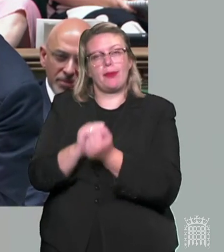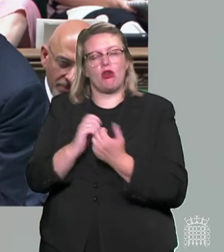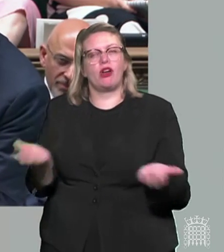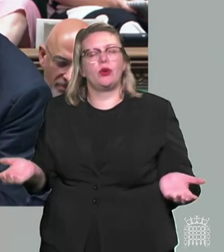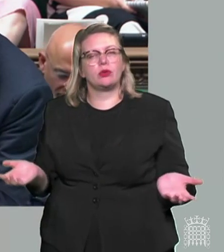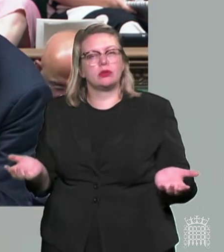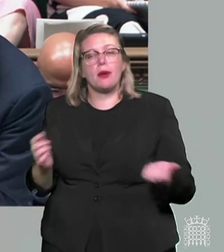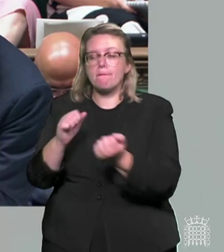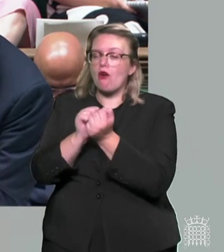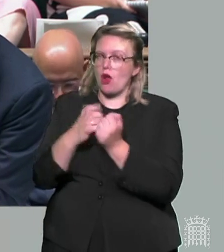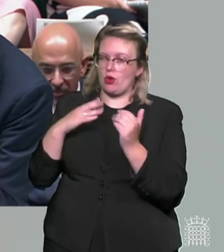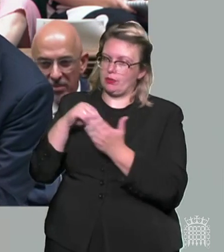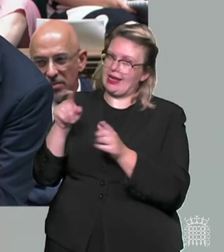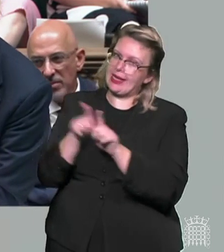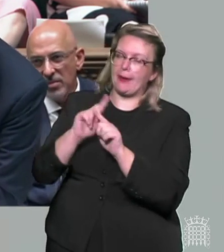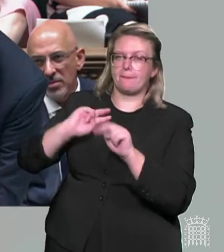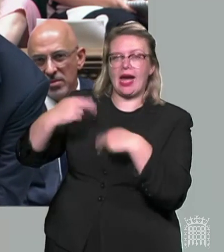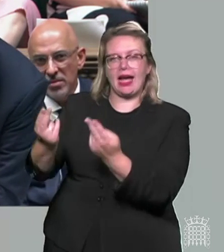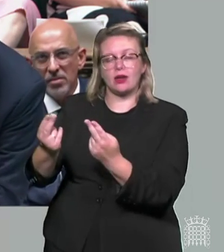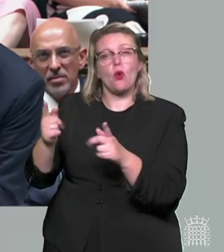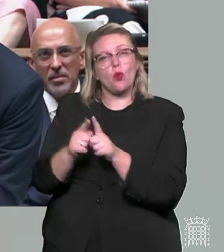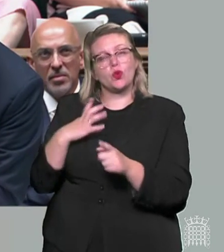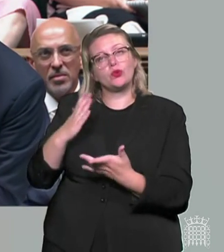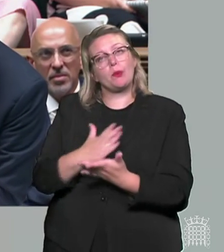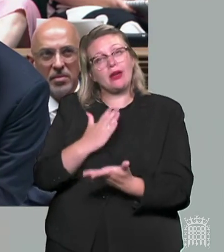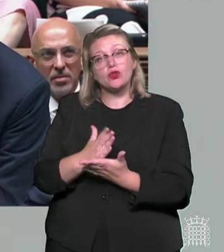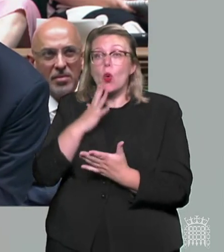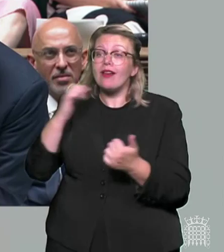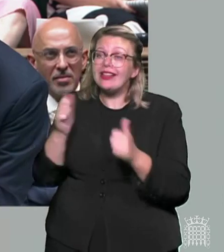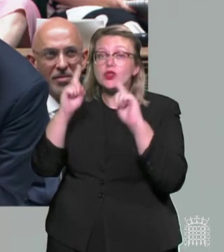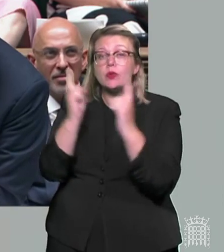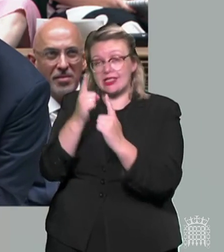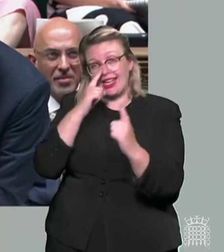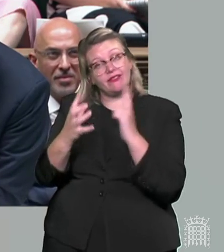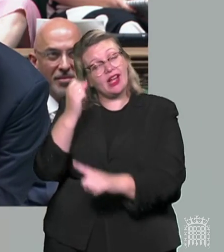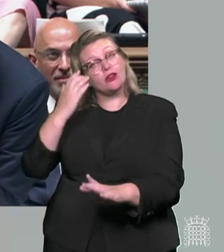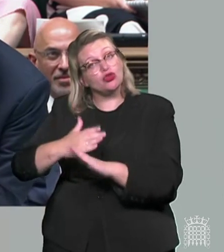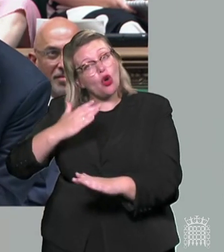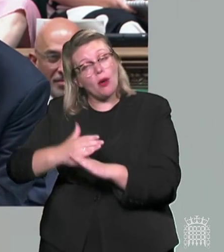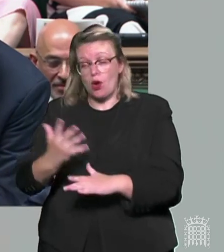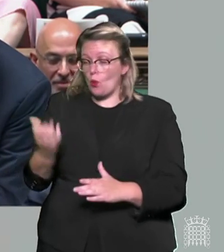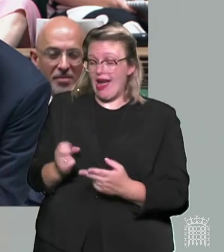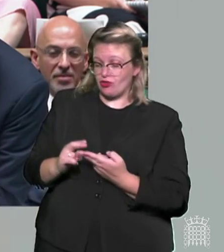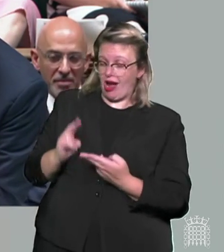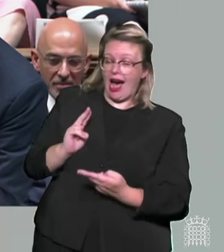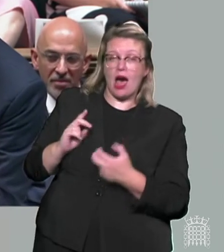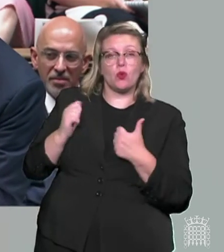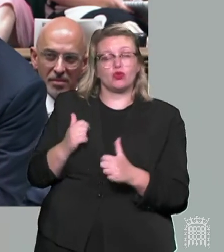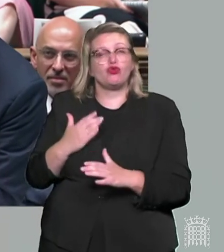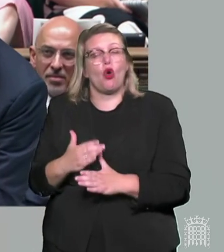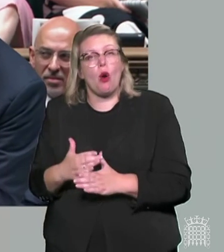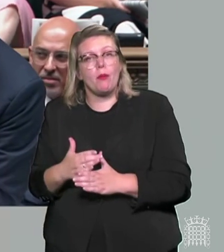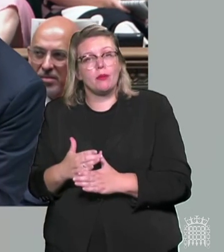They also want to make sure that they have a jobs market that will take them on with high-wage, high-skill jobs.